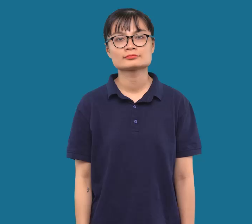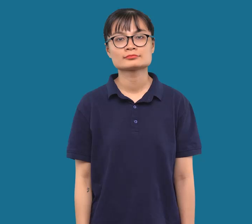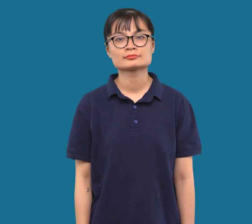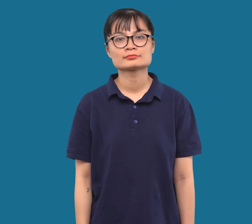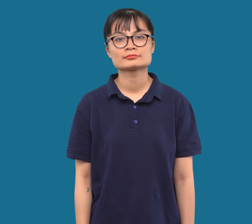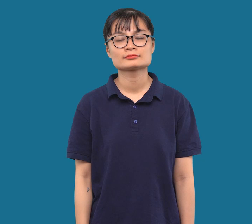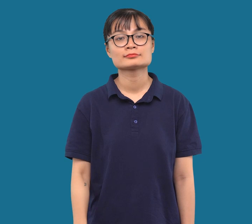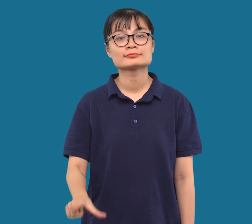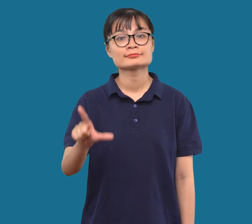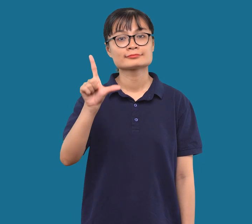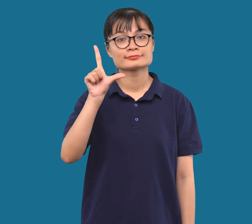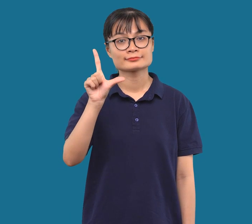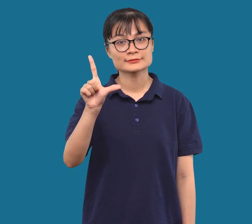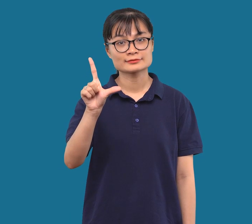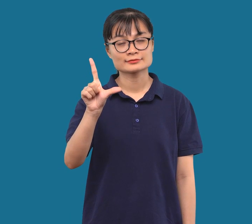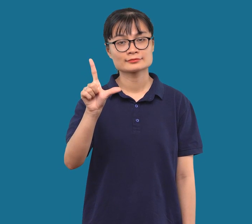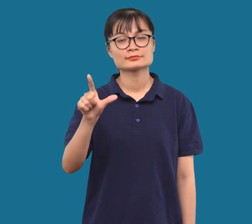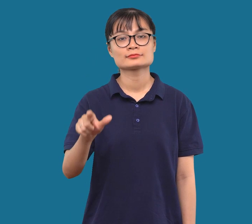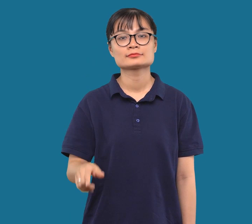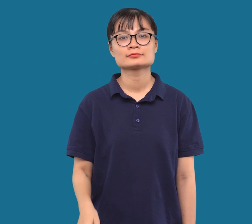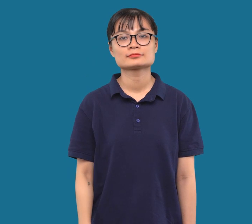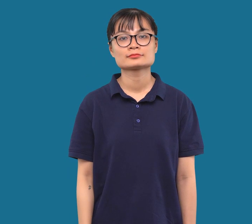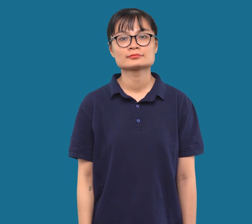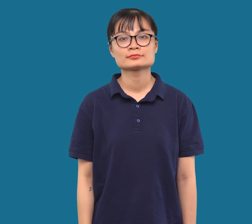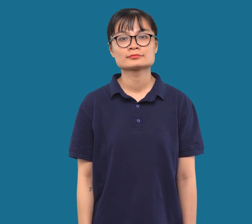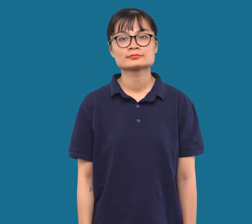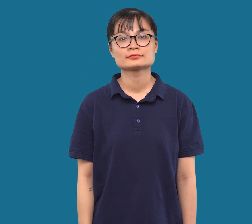7